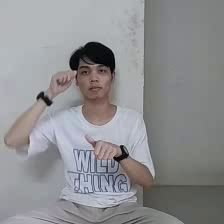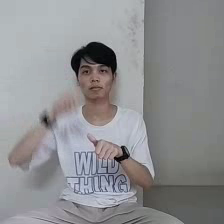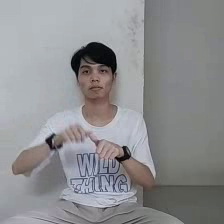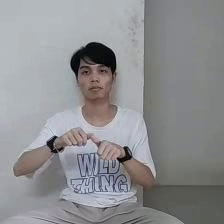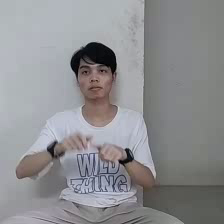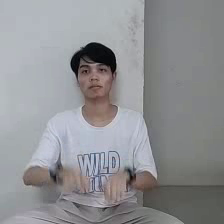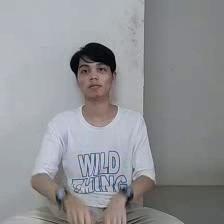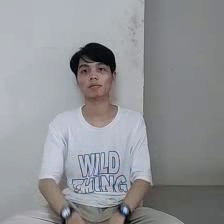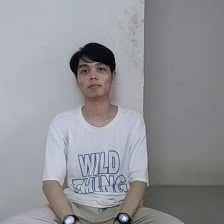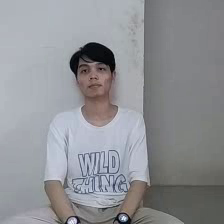Nhớ